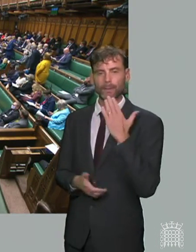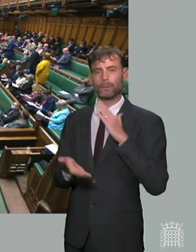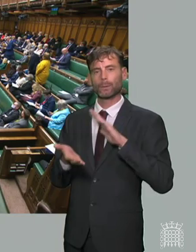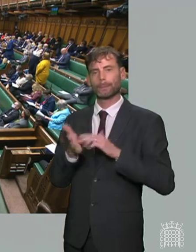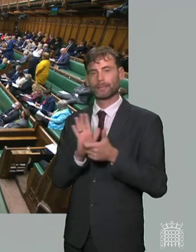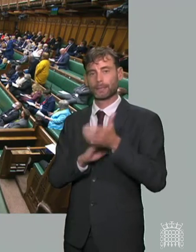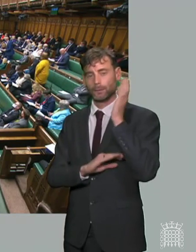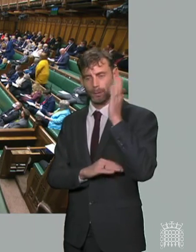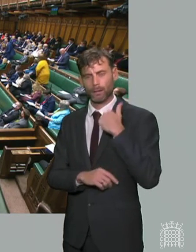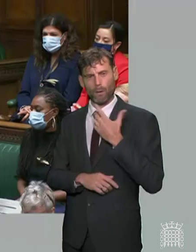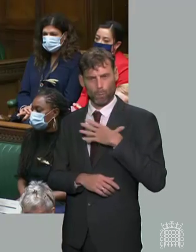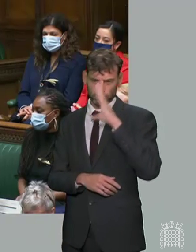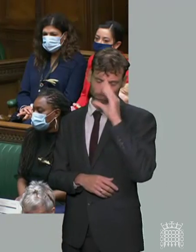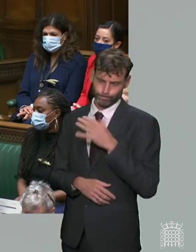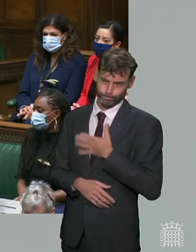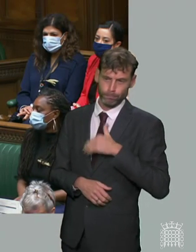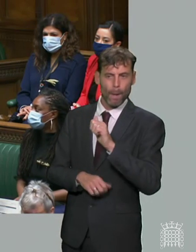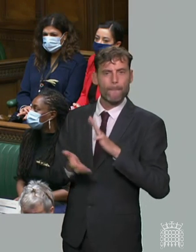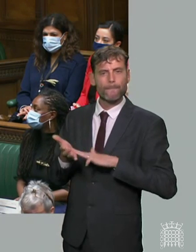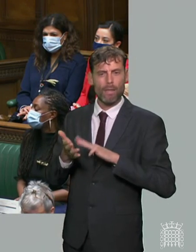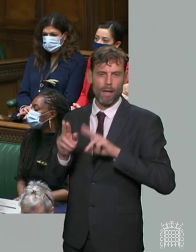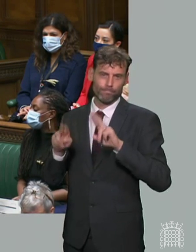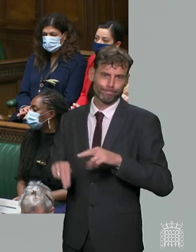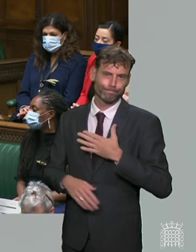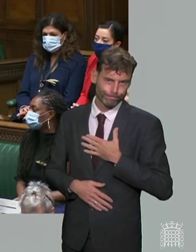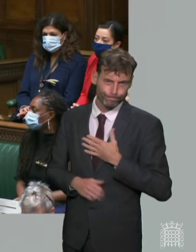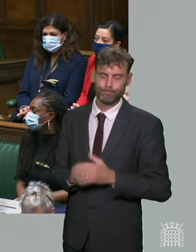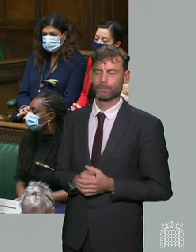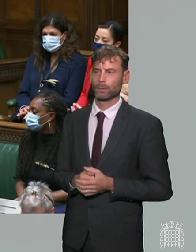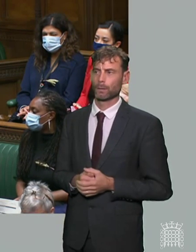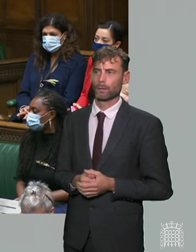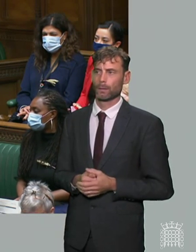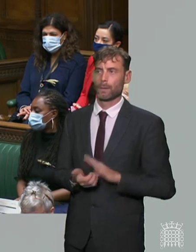My condolences to the Prime Minister on the sad loss of his mother.